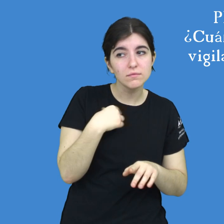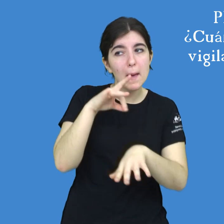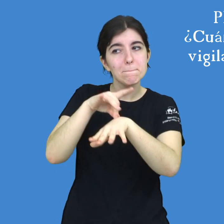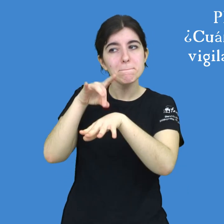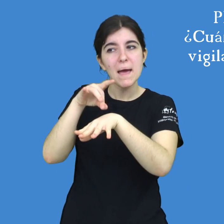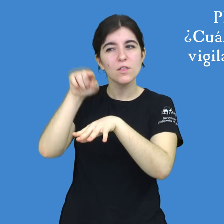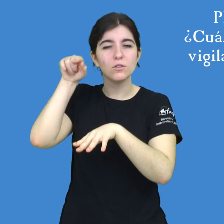enfermo